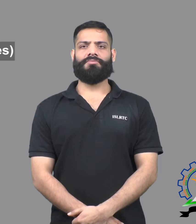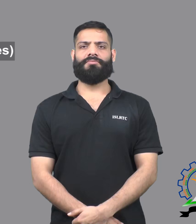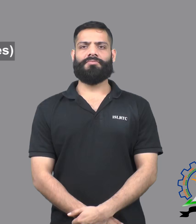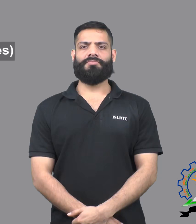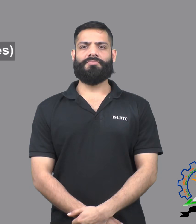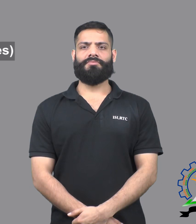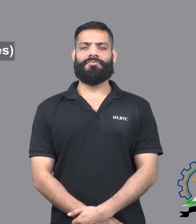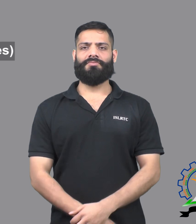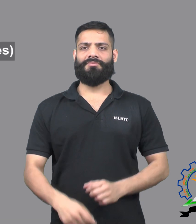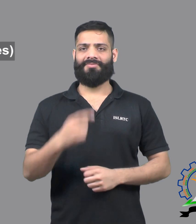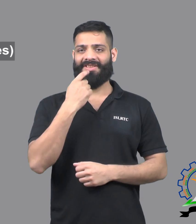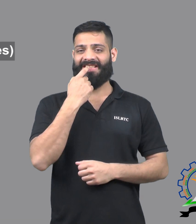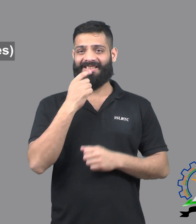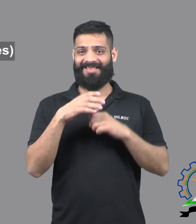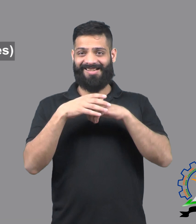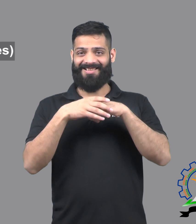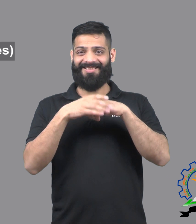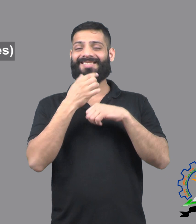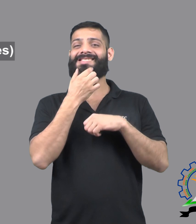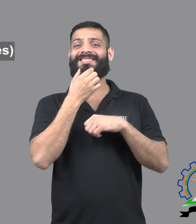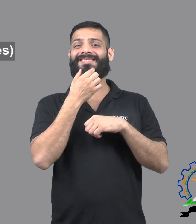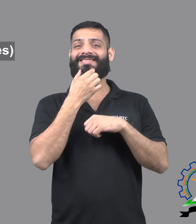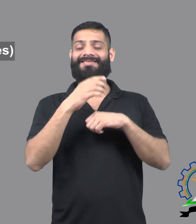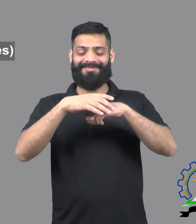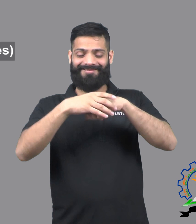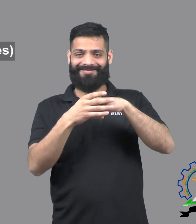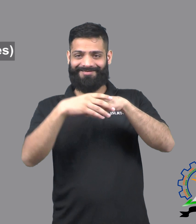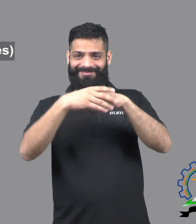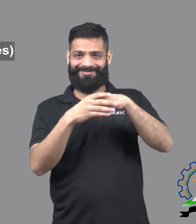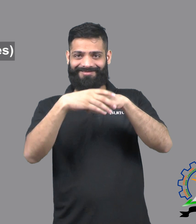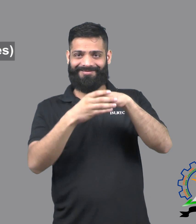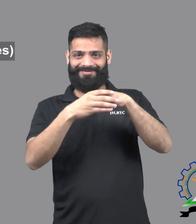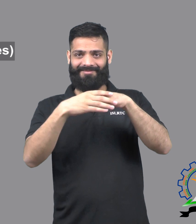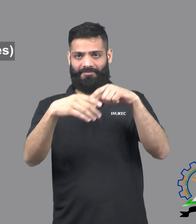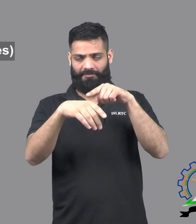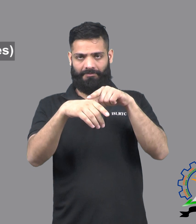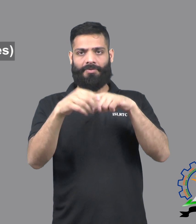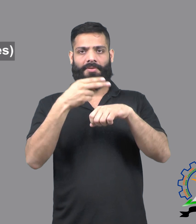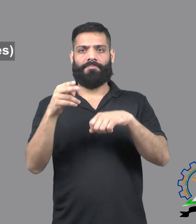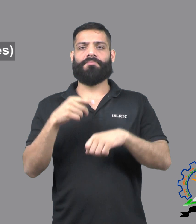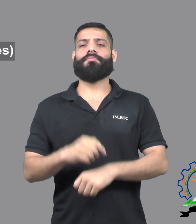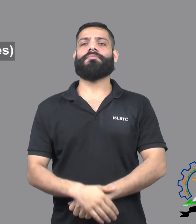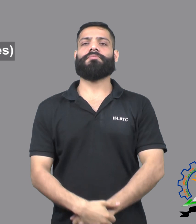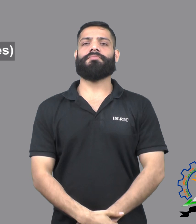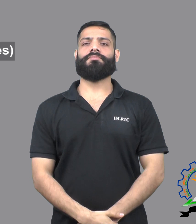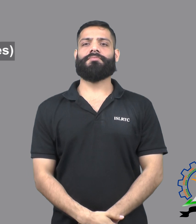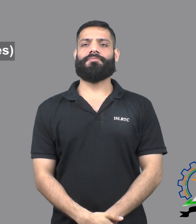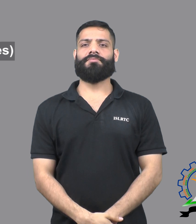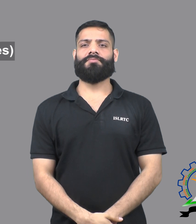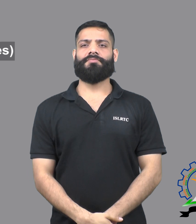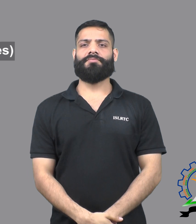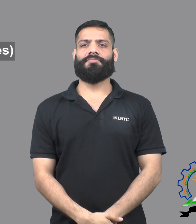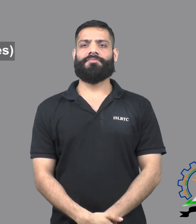Cartilage Cells (Chondrocytes)